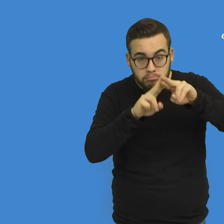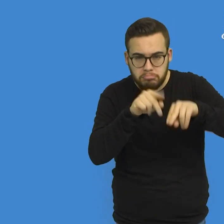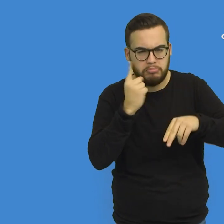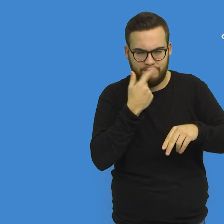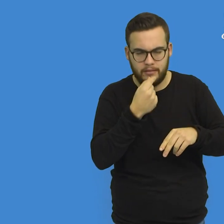descubrir